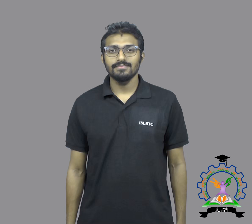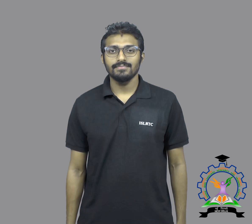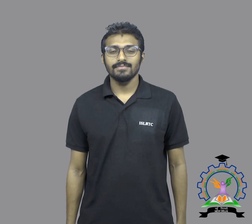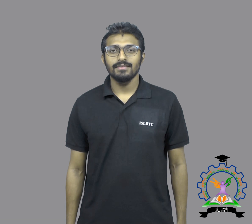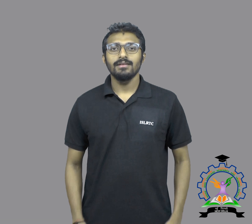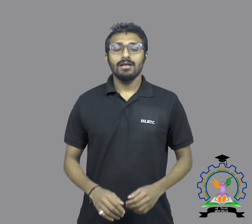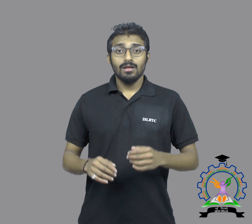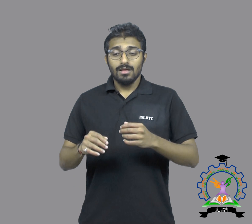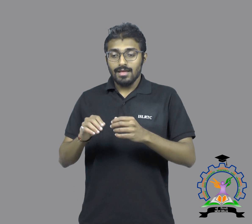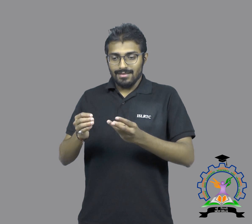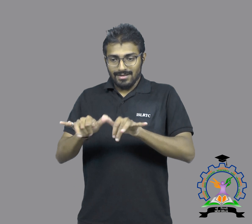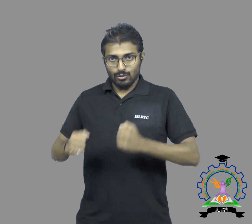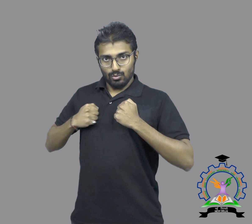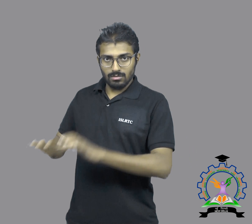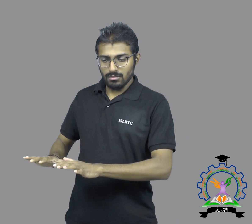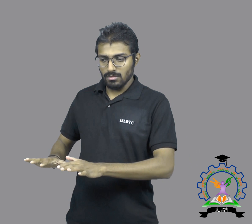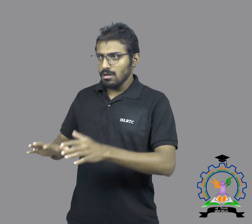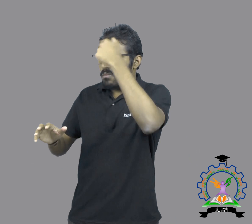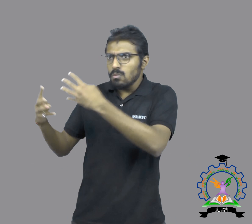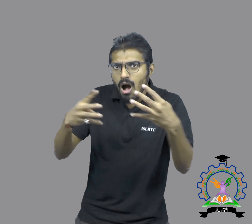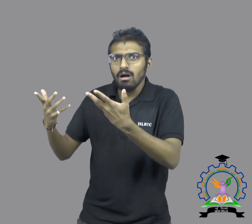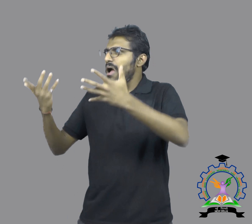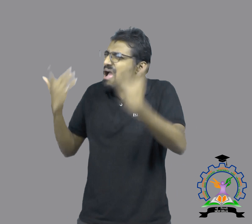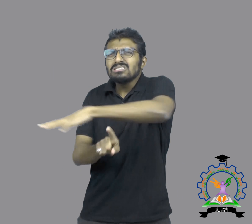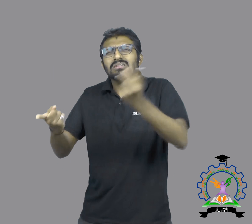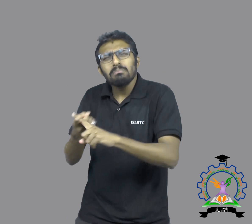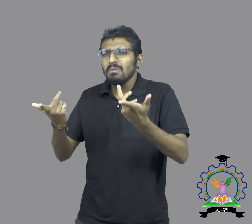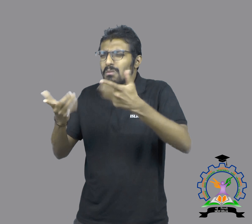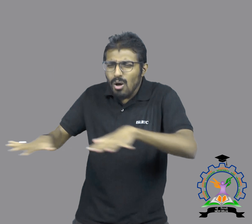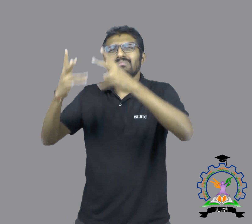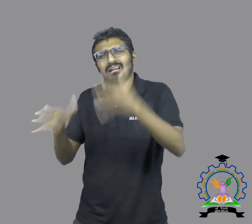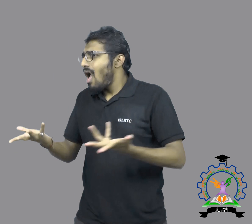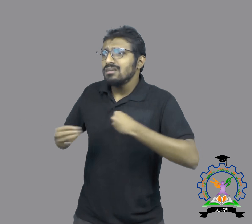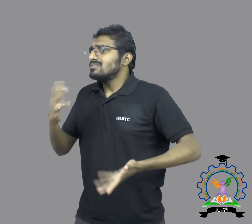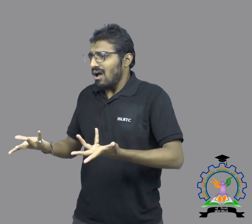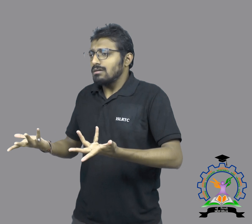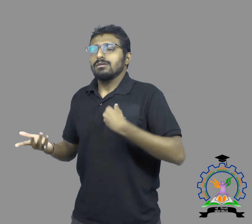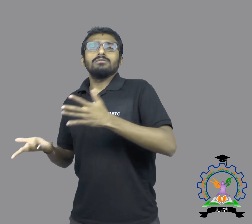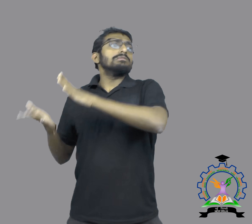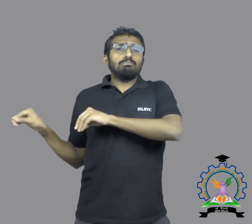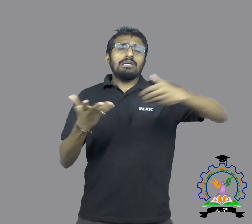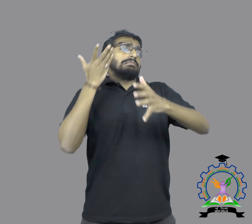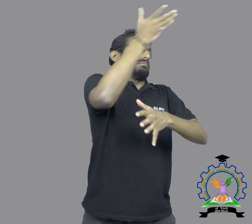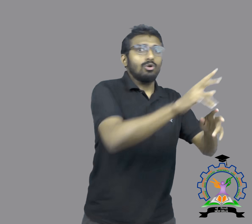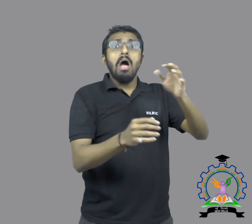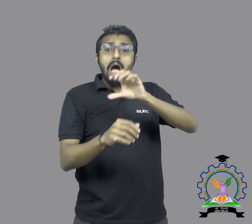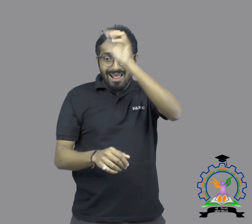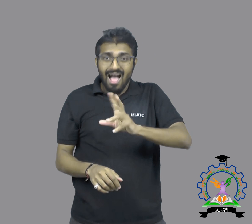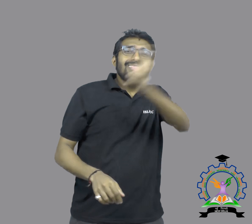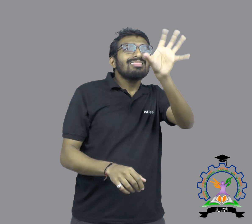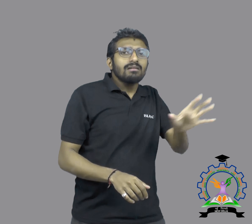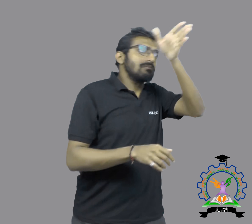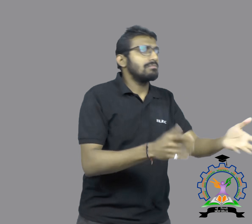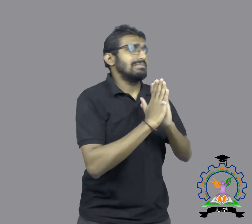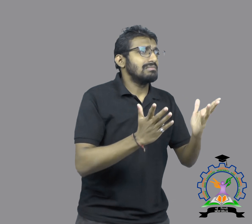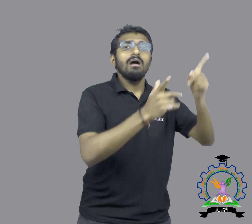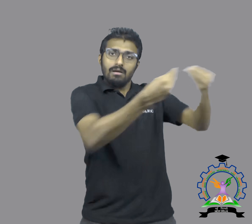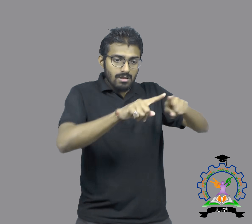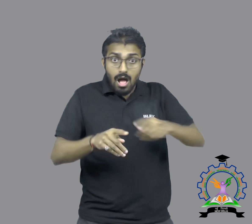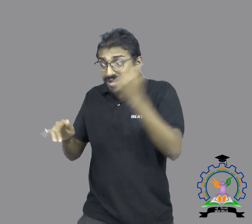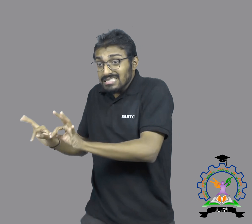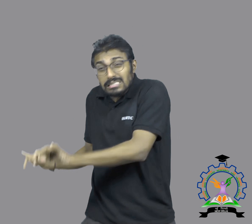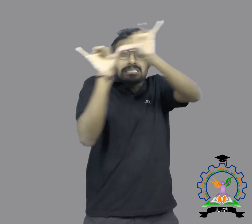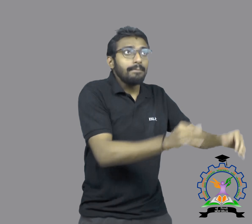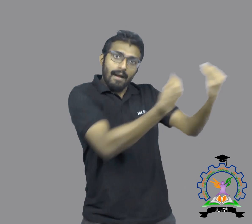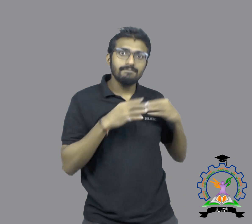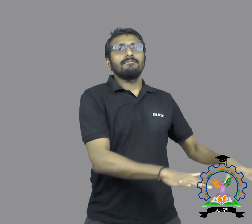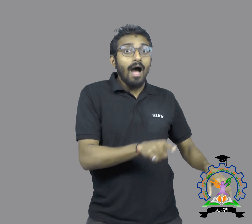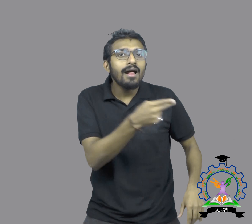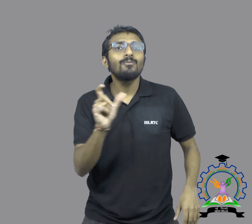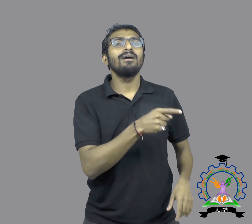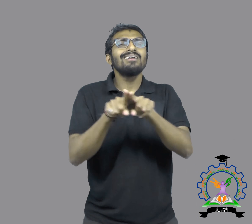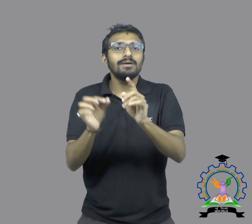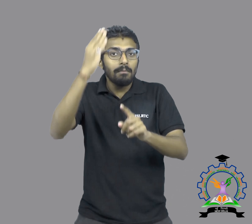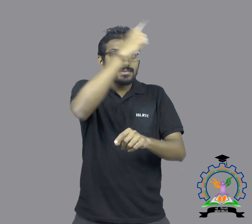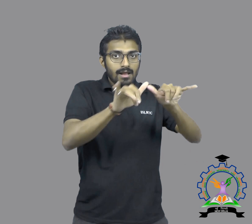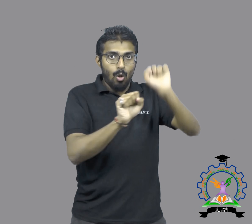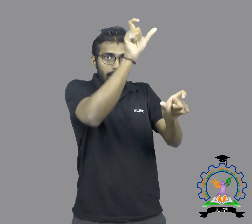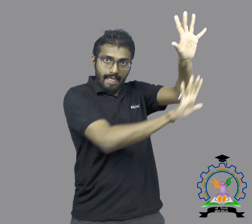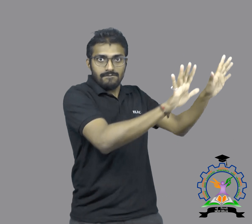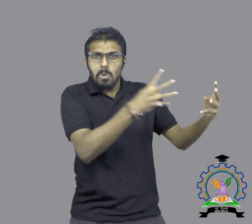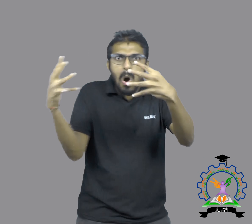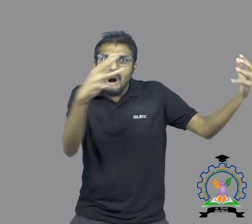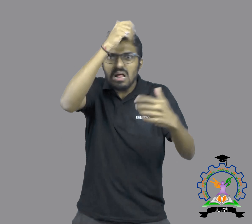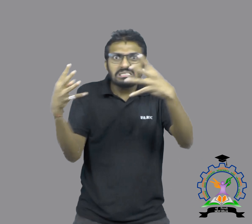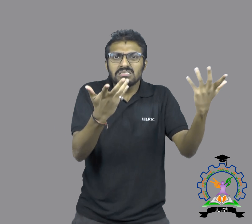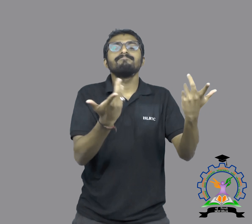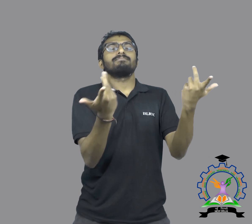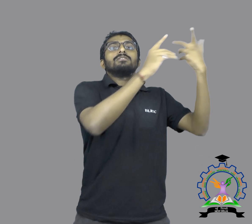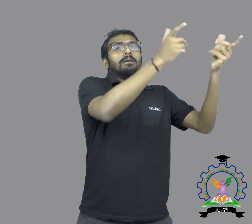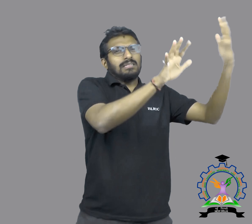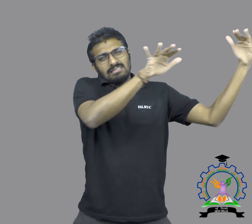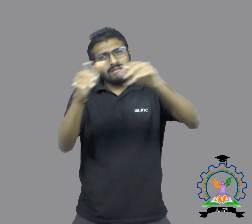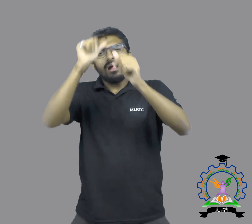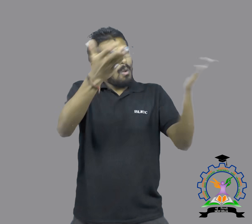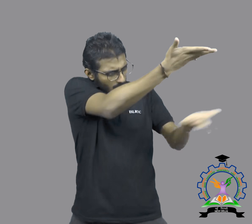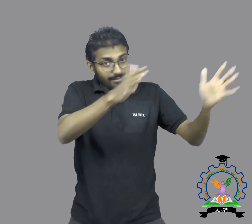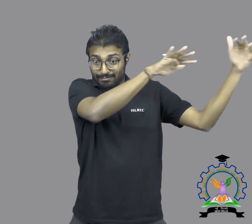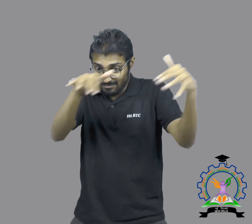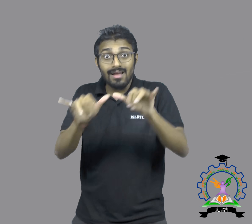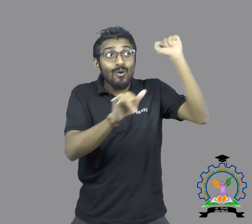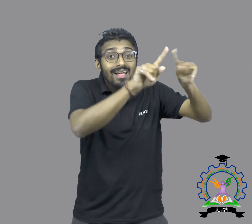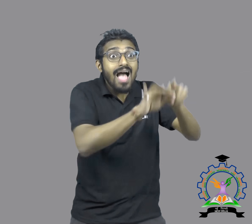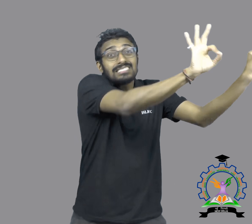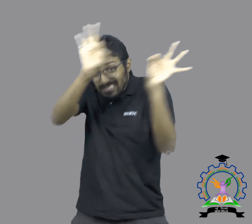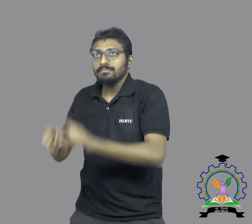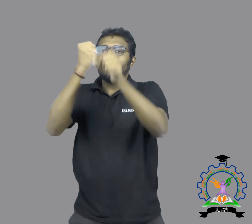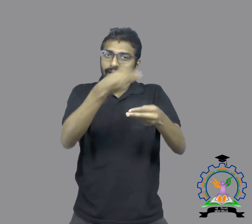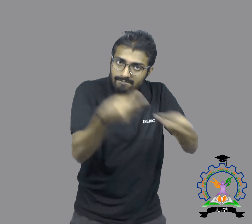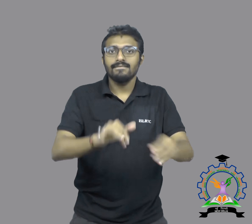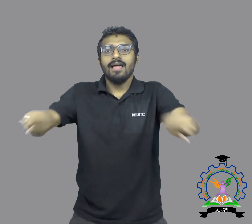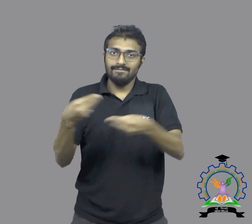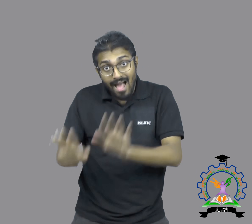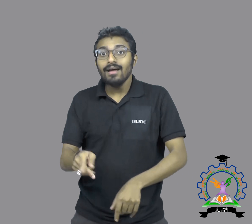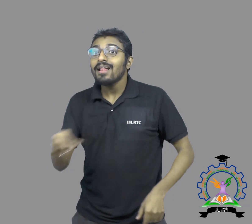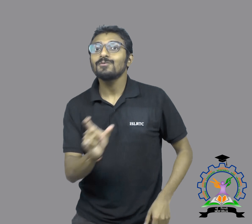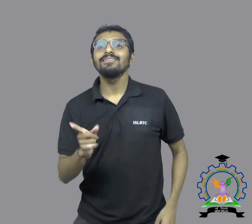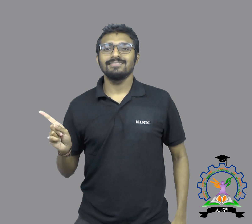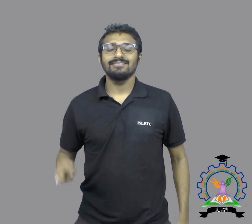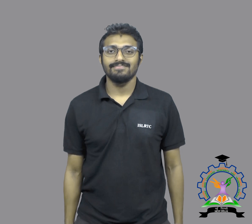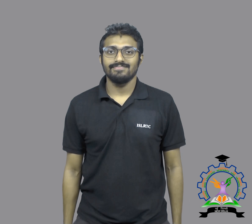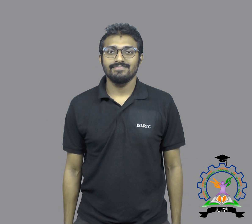Evacuee